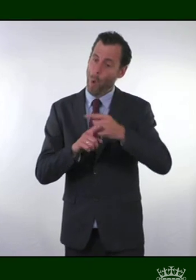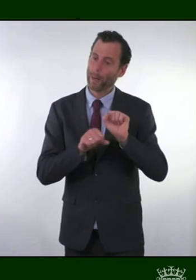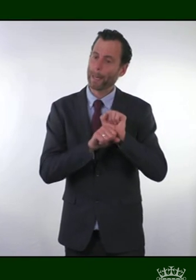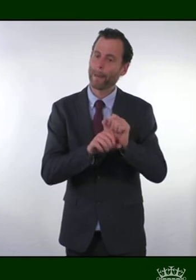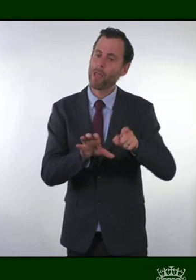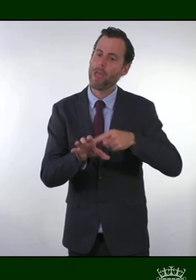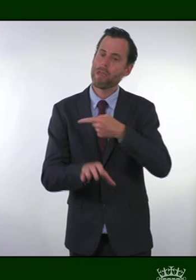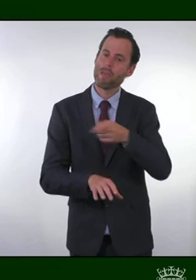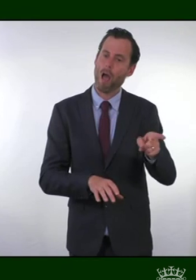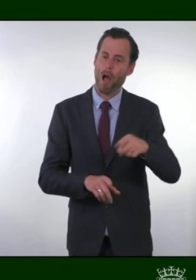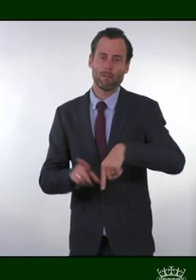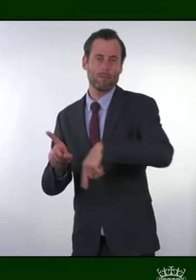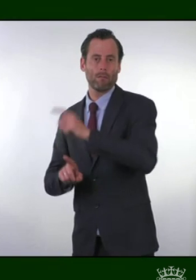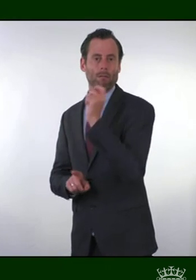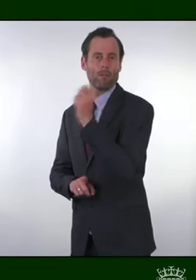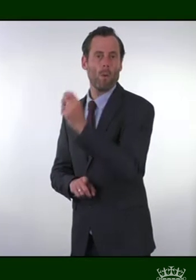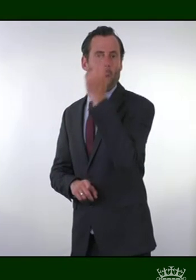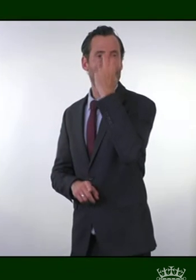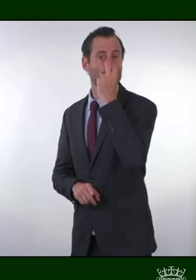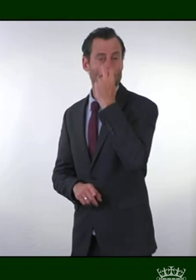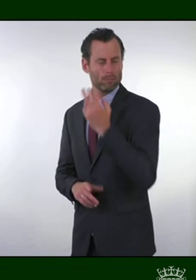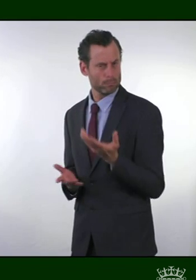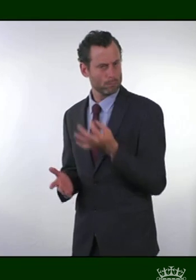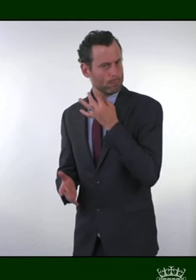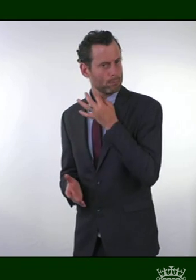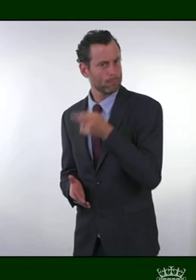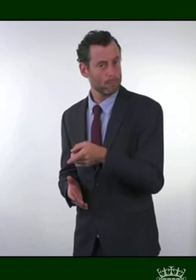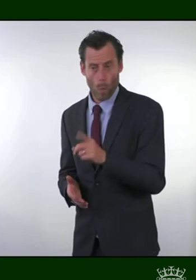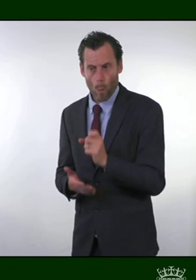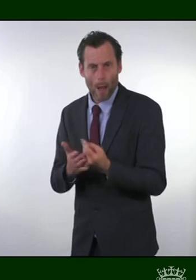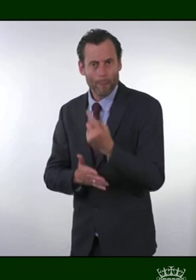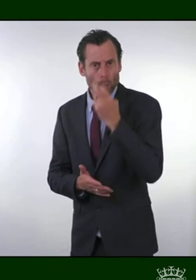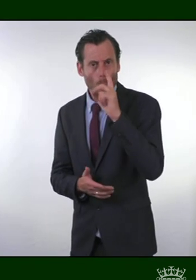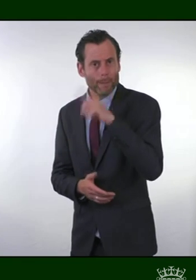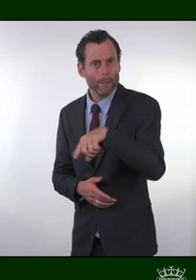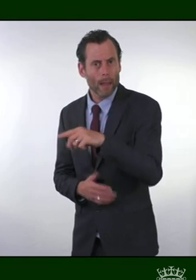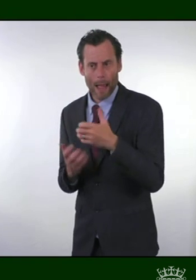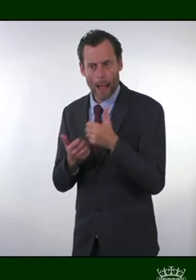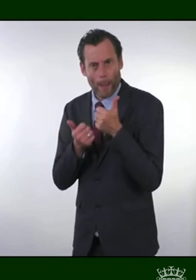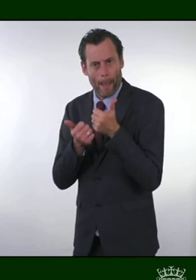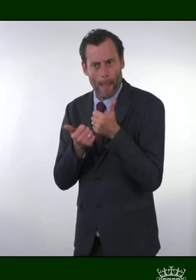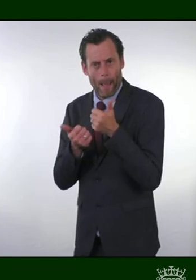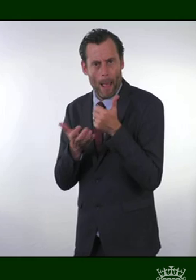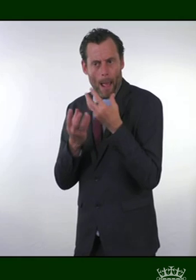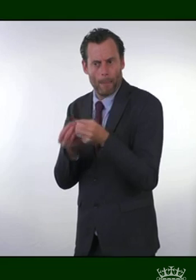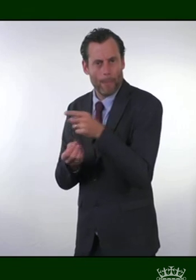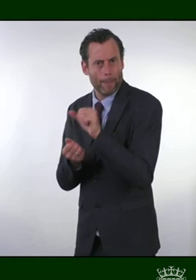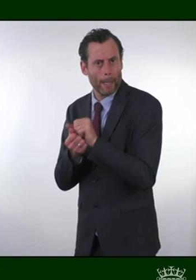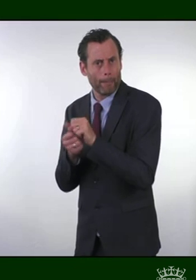What will happen after six months? What is open to older people to help them continue in employment?